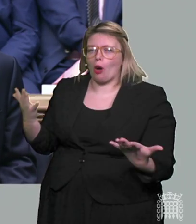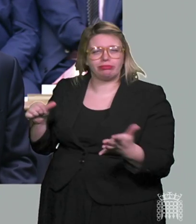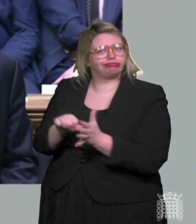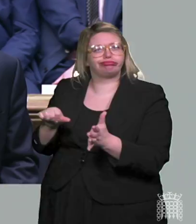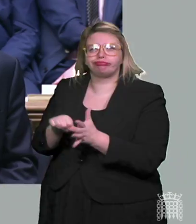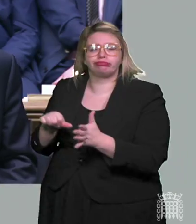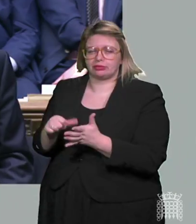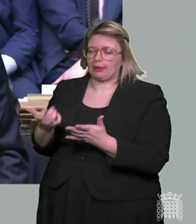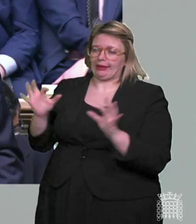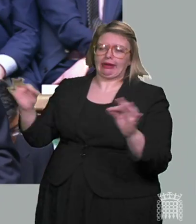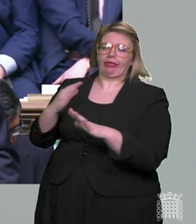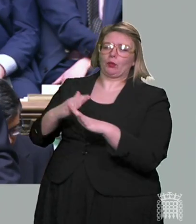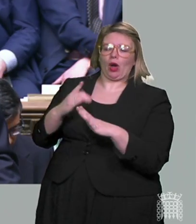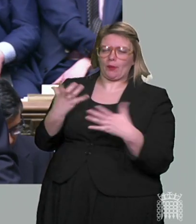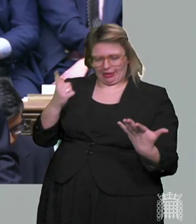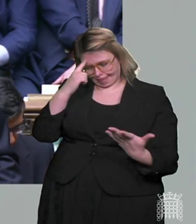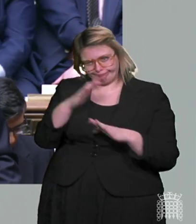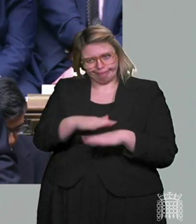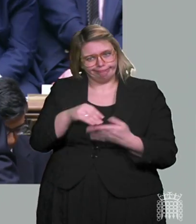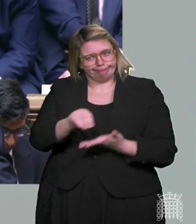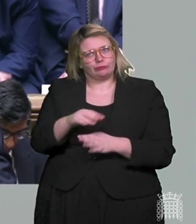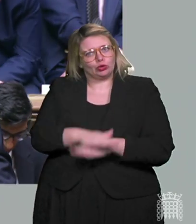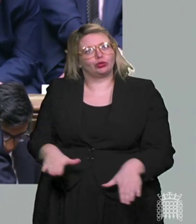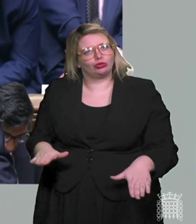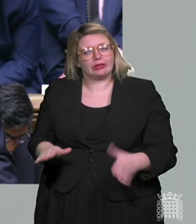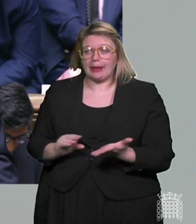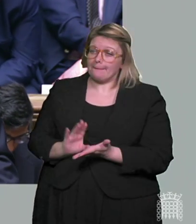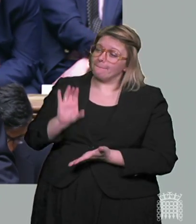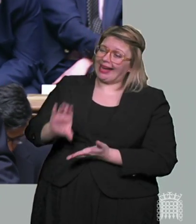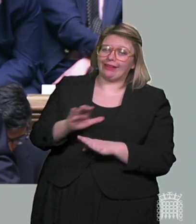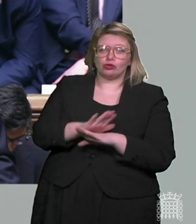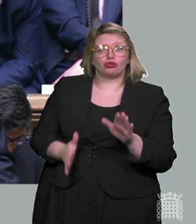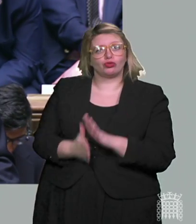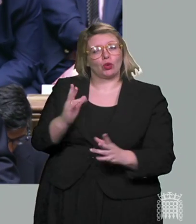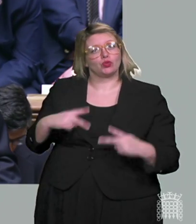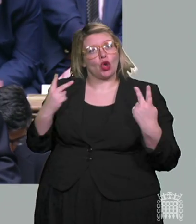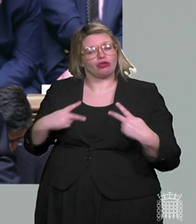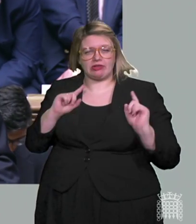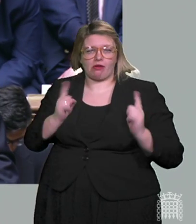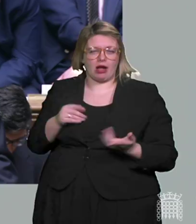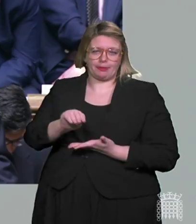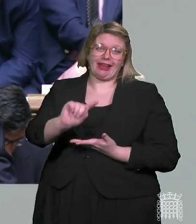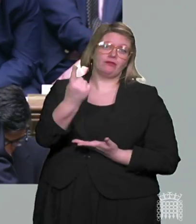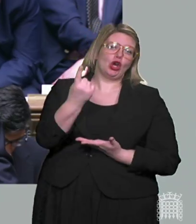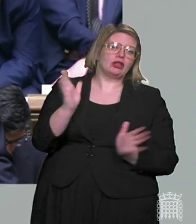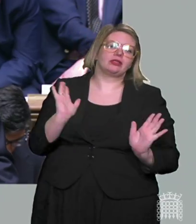Many remain out of work because they cannot afford the upfront payment necessary to access subsidised childcare.